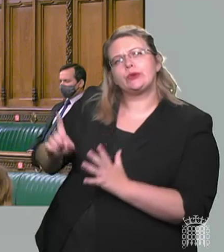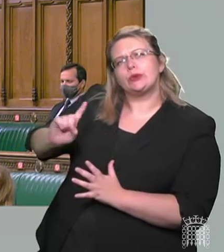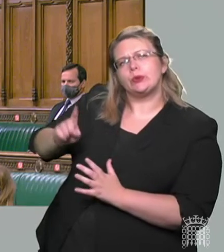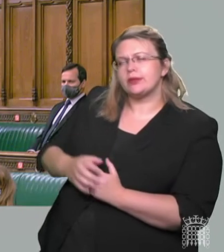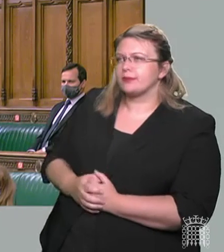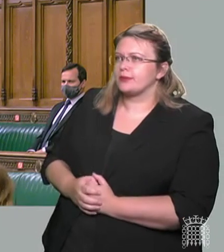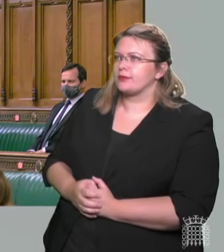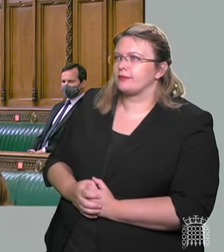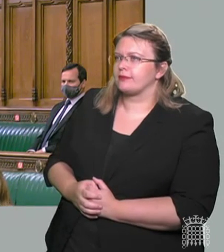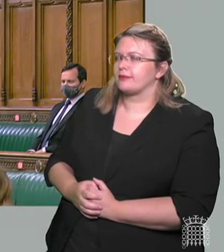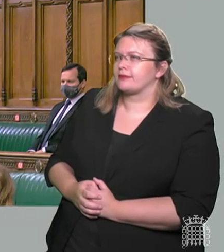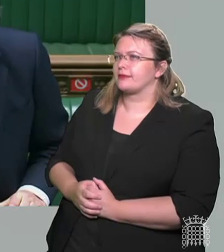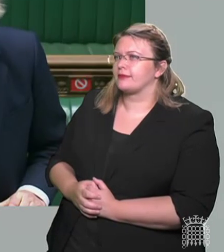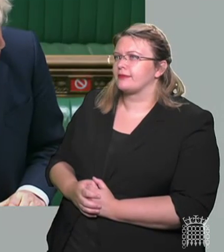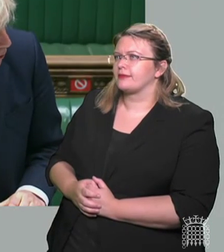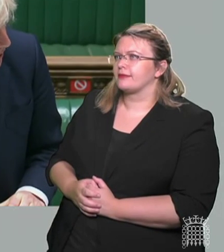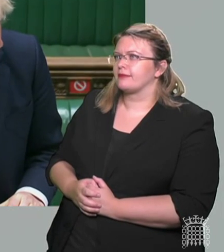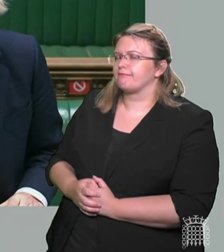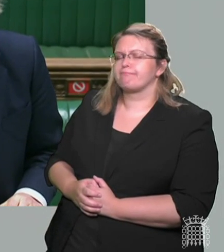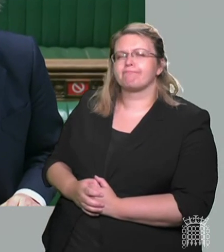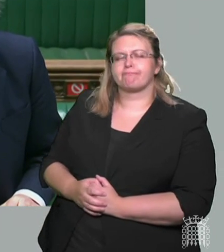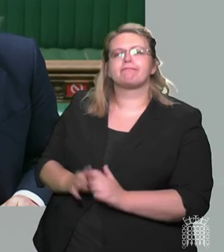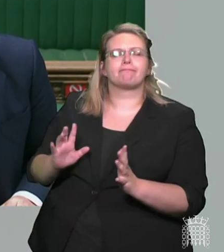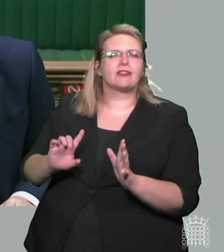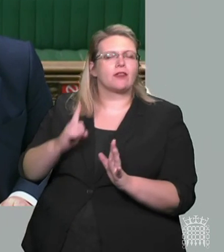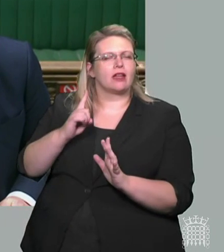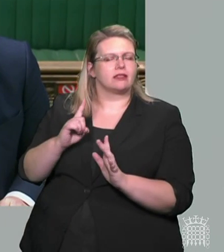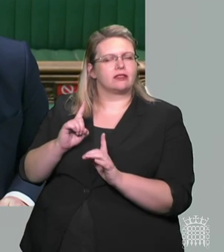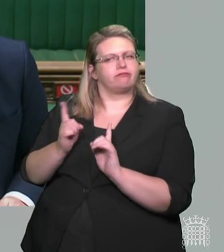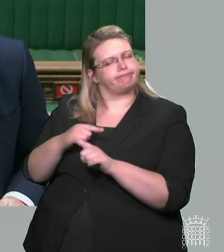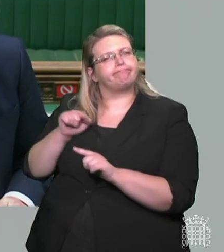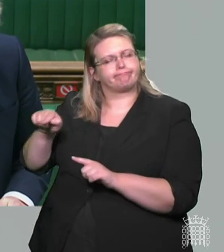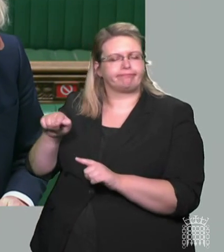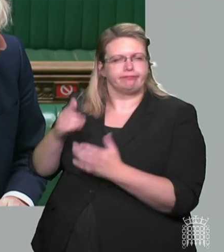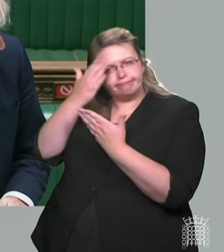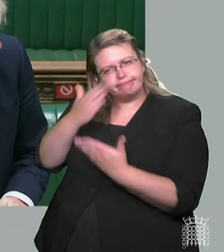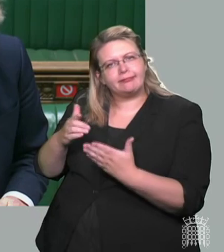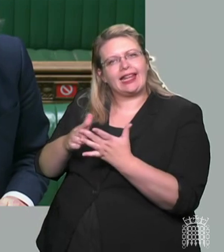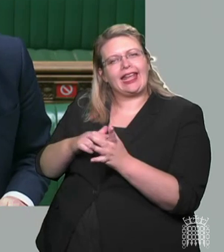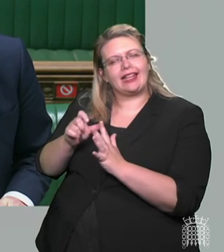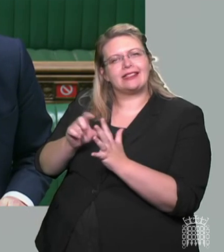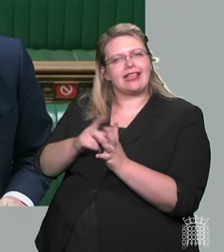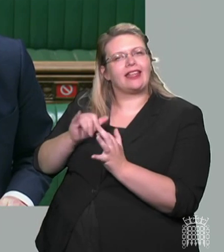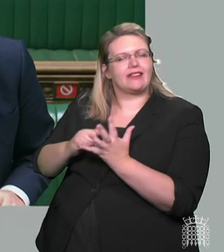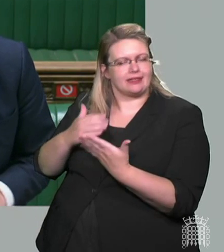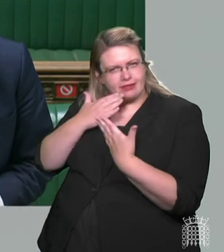May I begin, Mr Speaker, by echoing and supporting very much your fine tribute to Ian Davis?